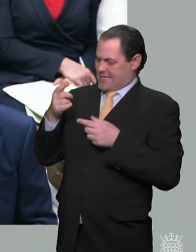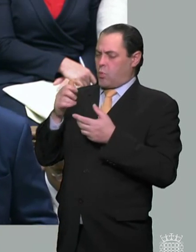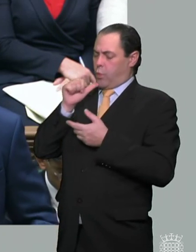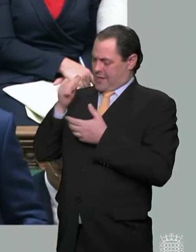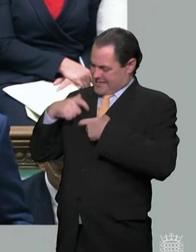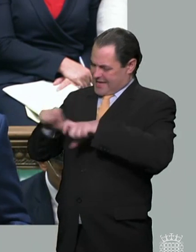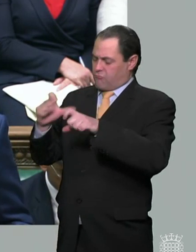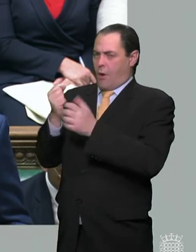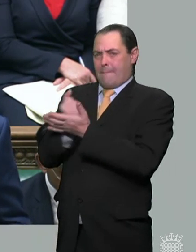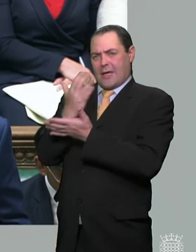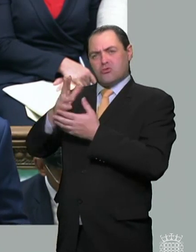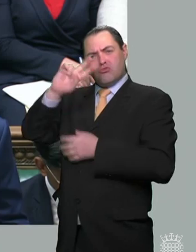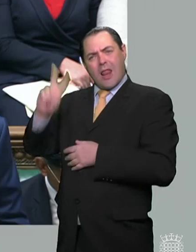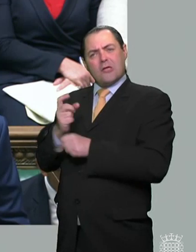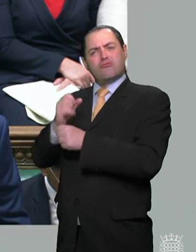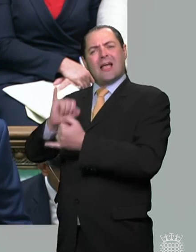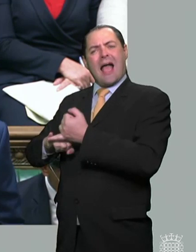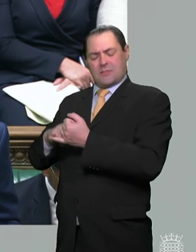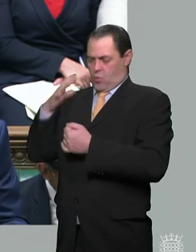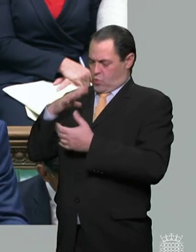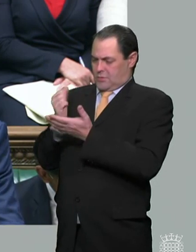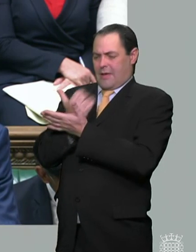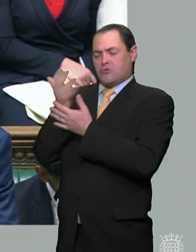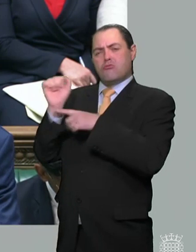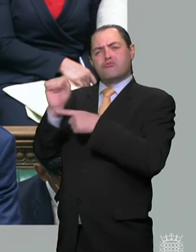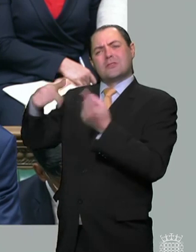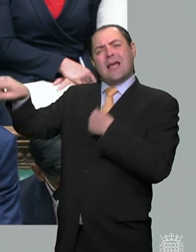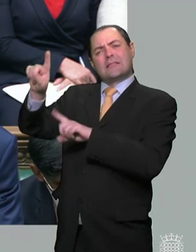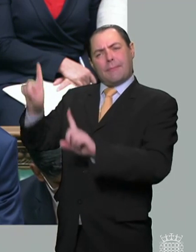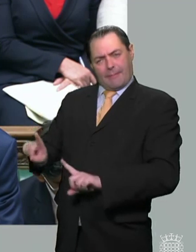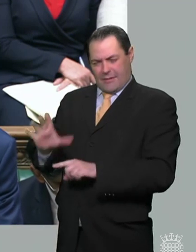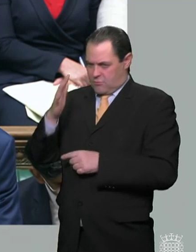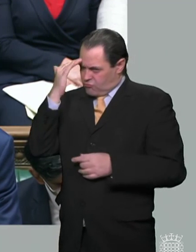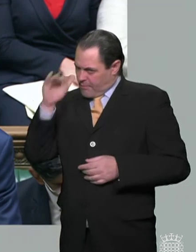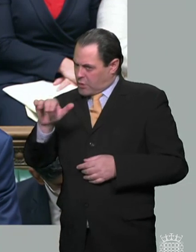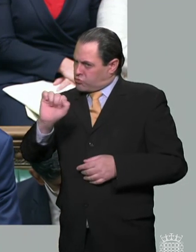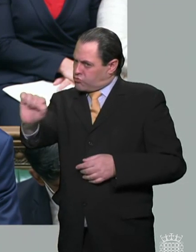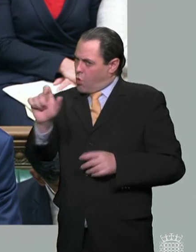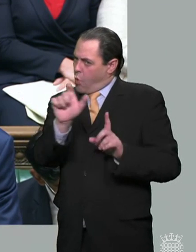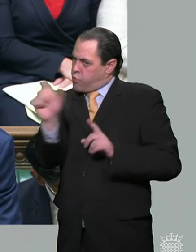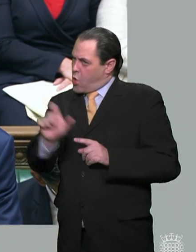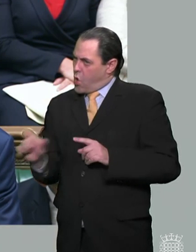1 priority is to protect consumers. Let me remind the right honourable Lady of her words.